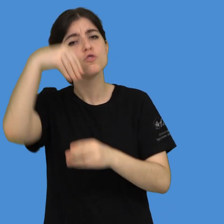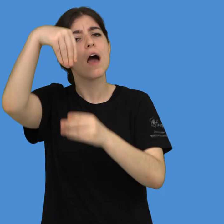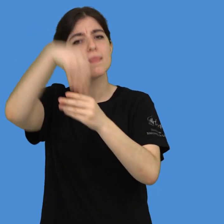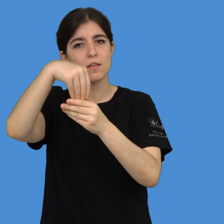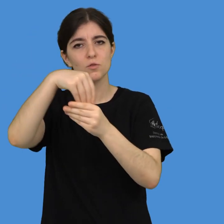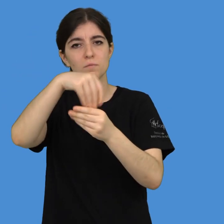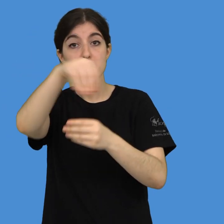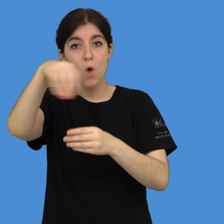dentro